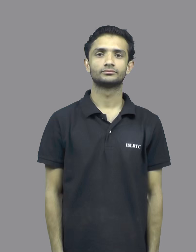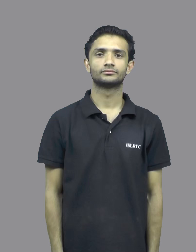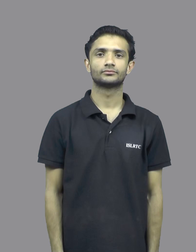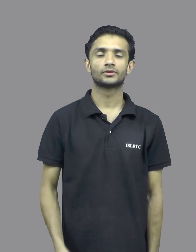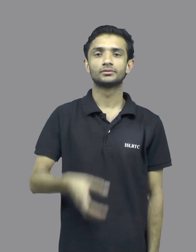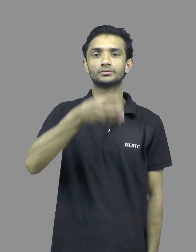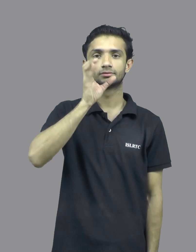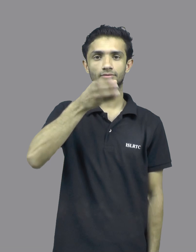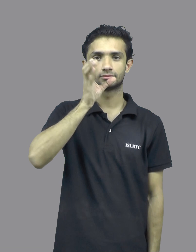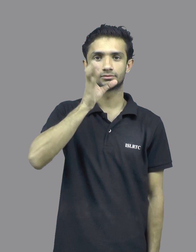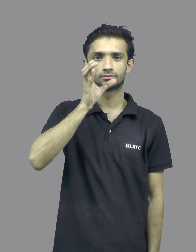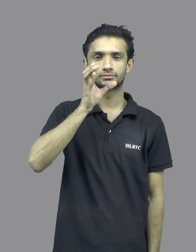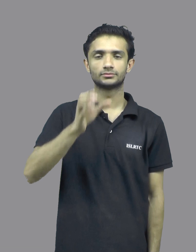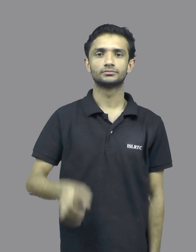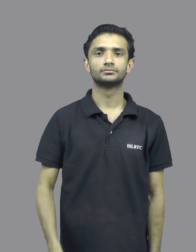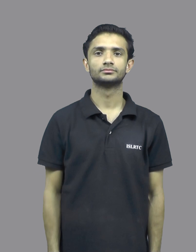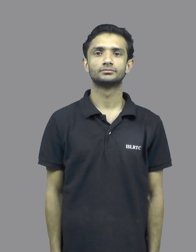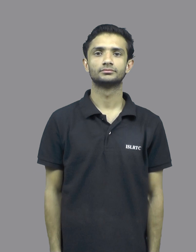Beer